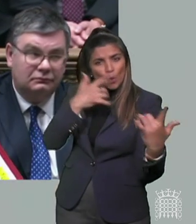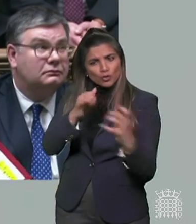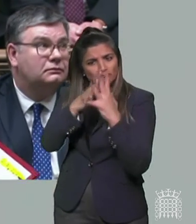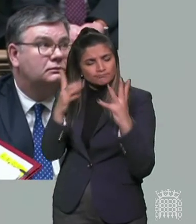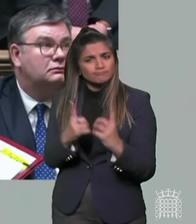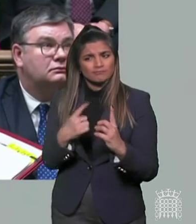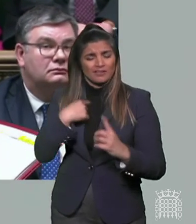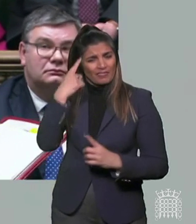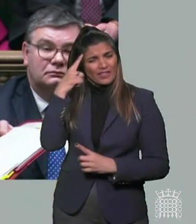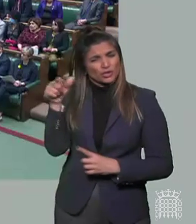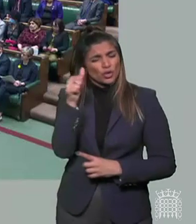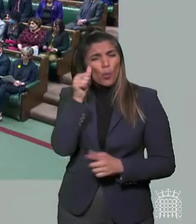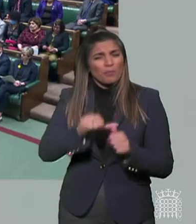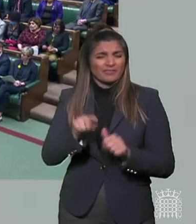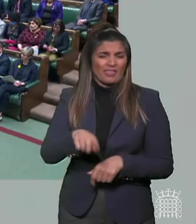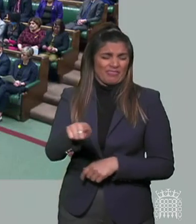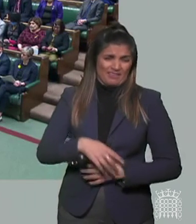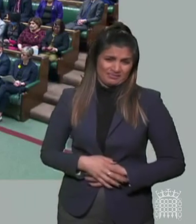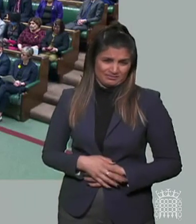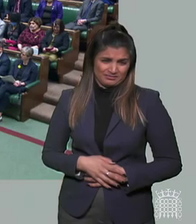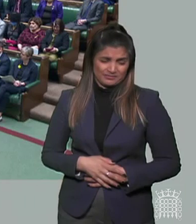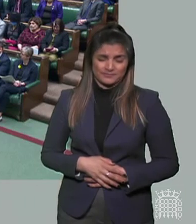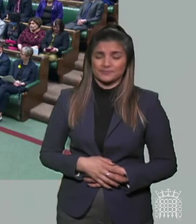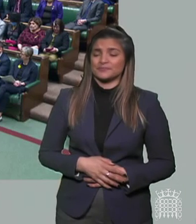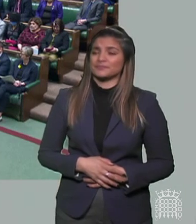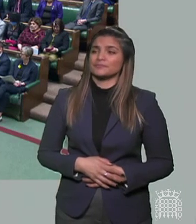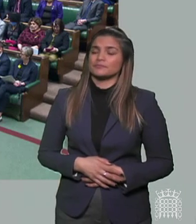Frankly, she should know better.